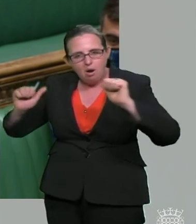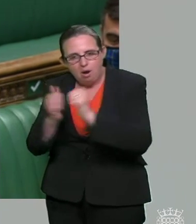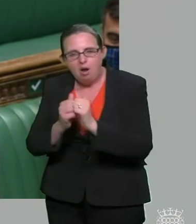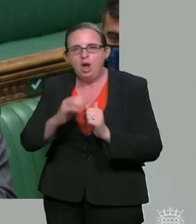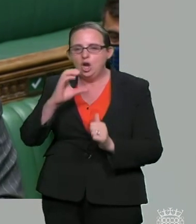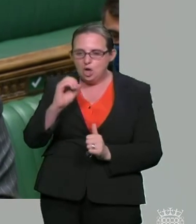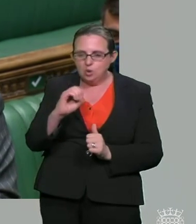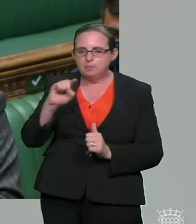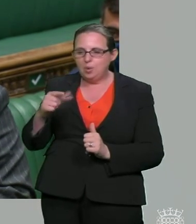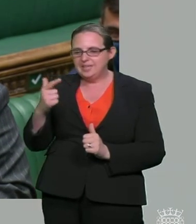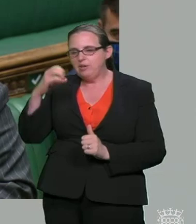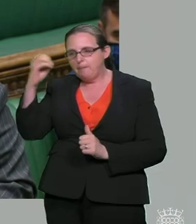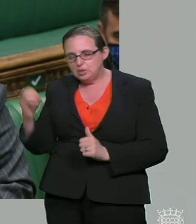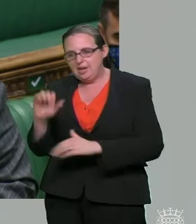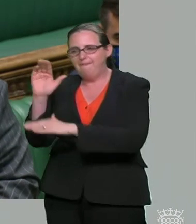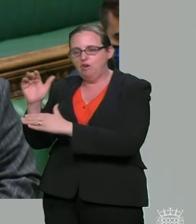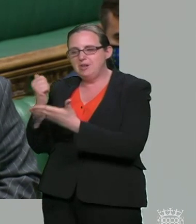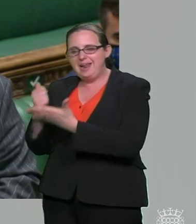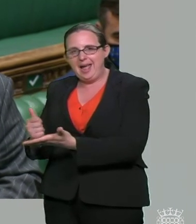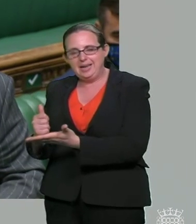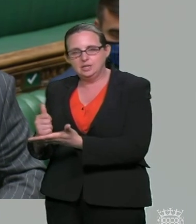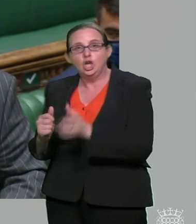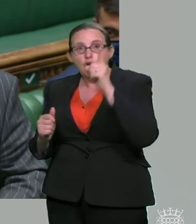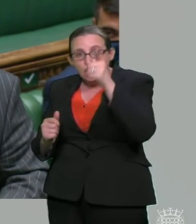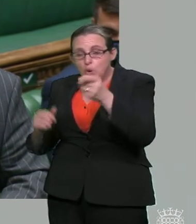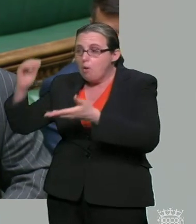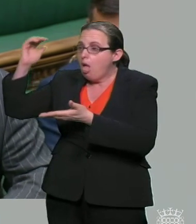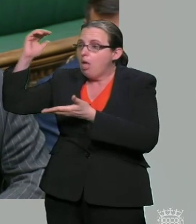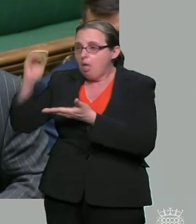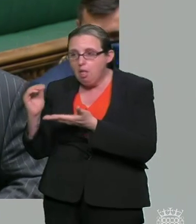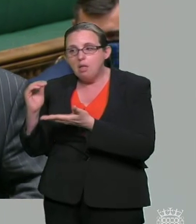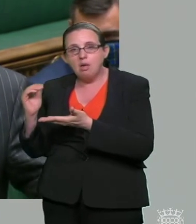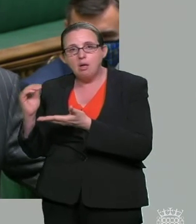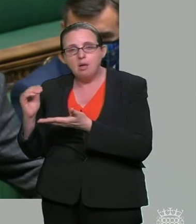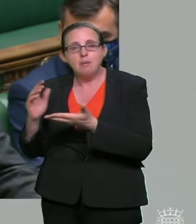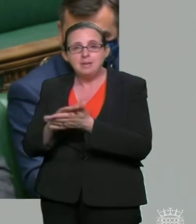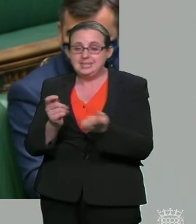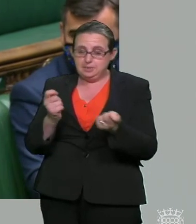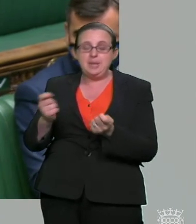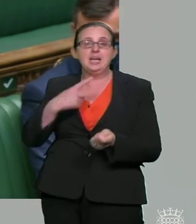The Prime Minister has reneged on that, and Mr Speaker has indicated that the Government should allow a vote on it.